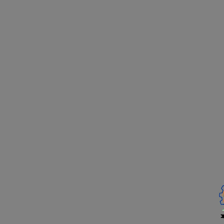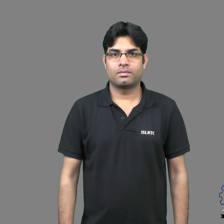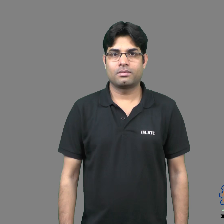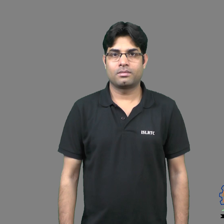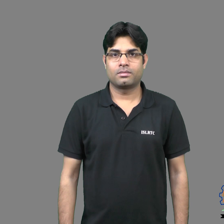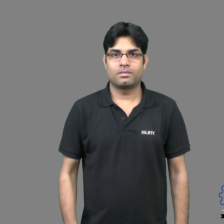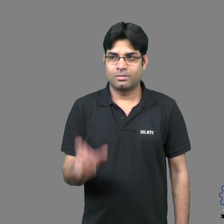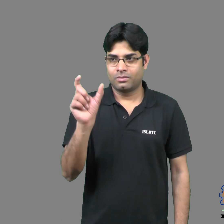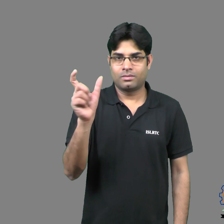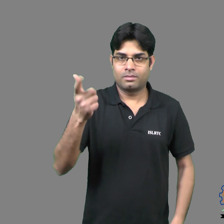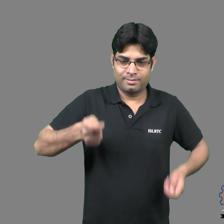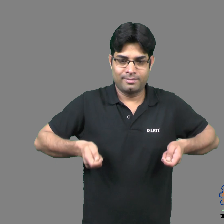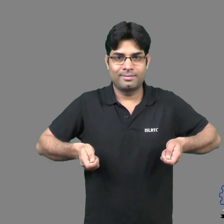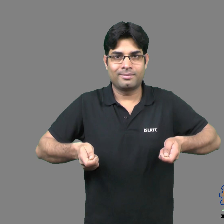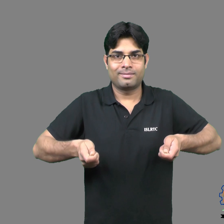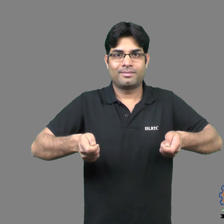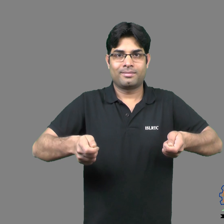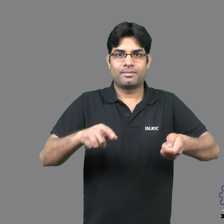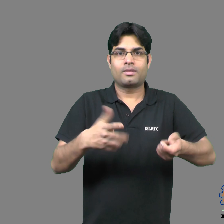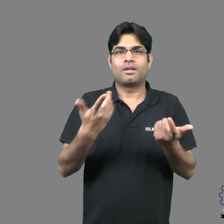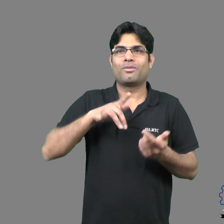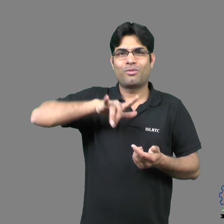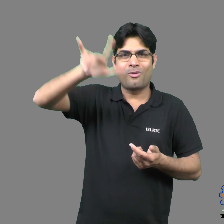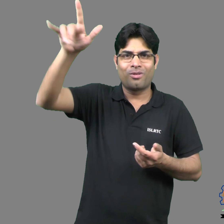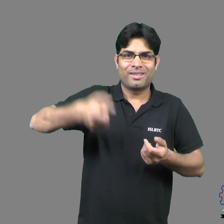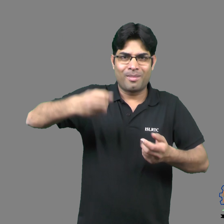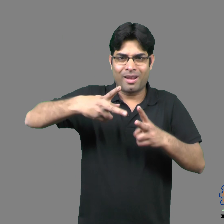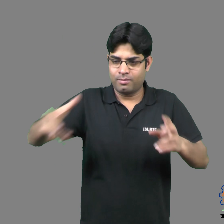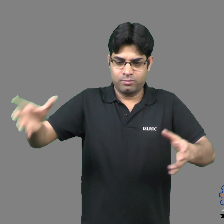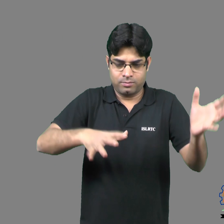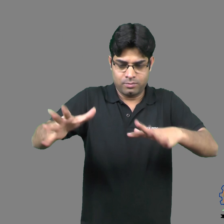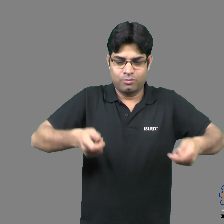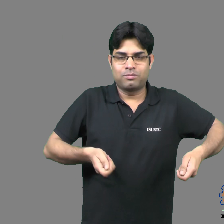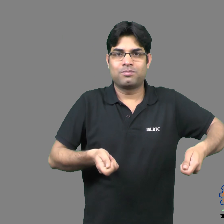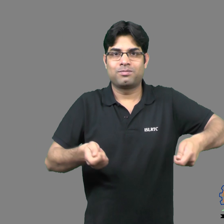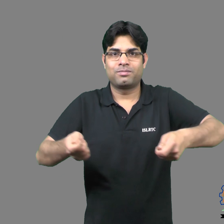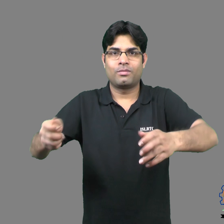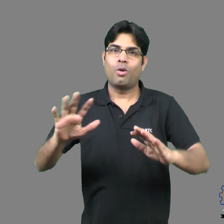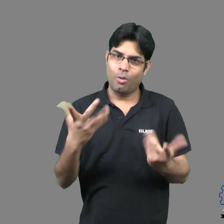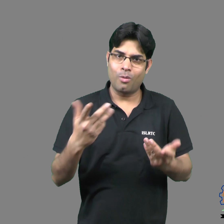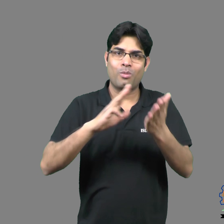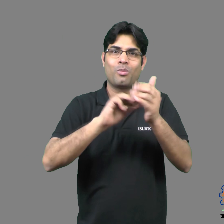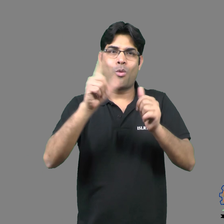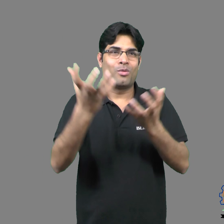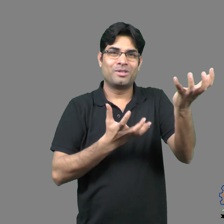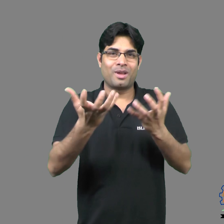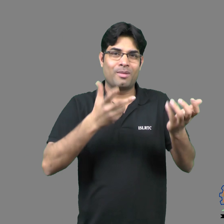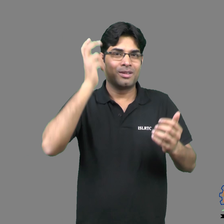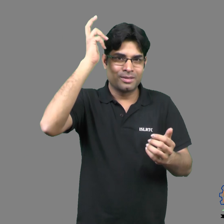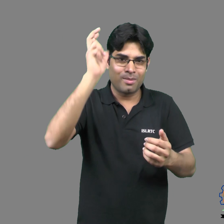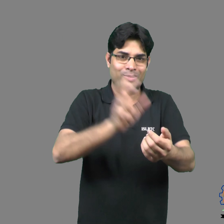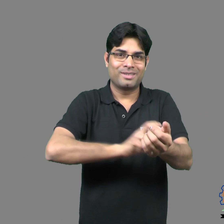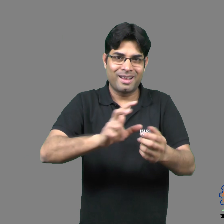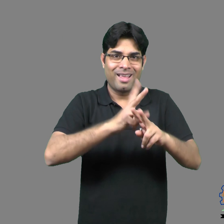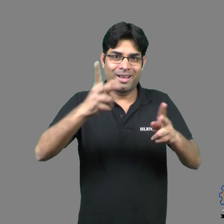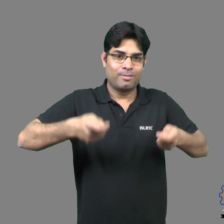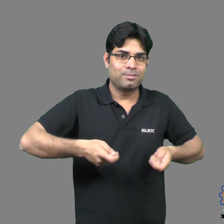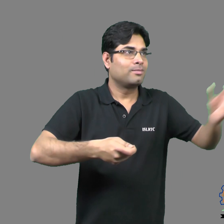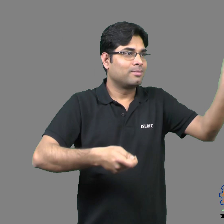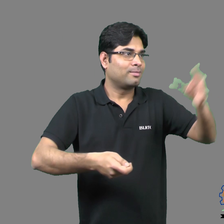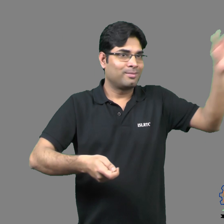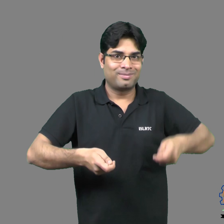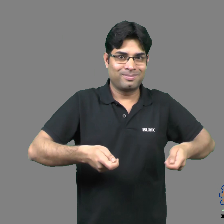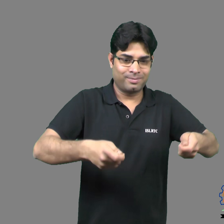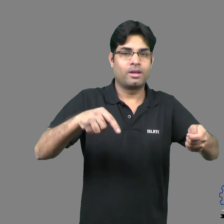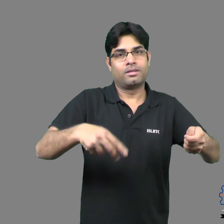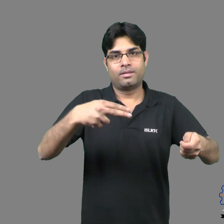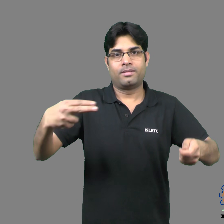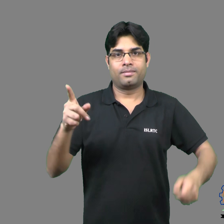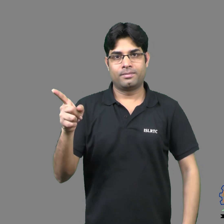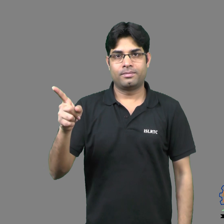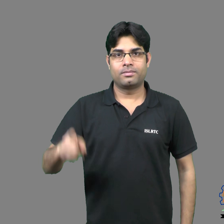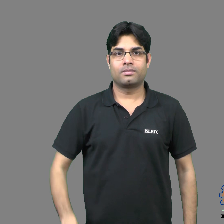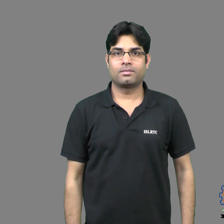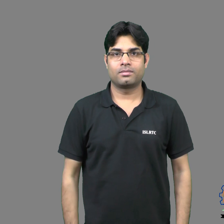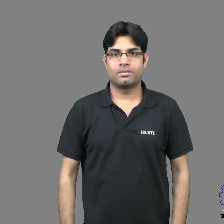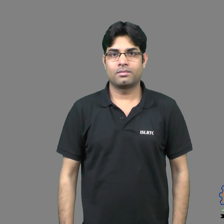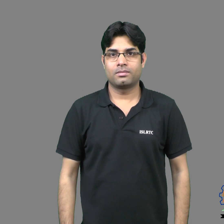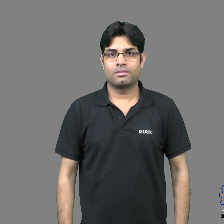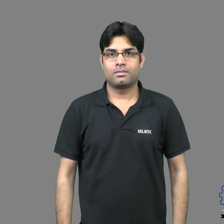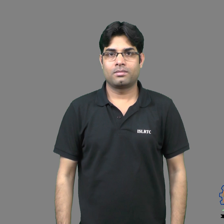Trolley